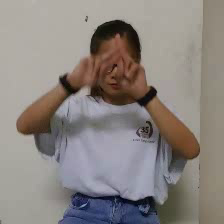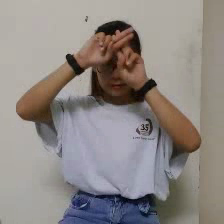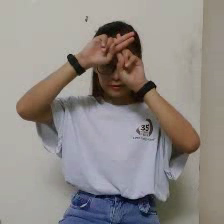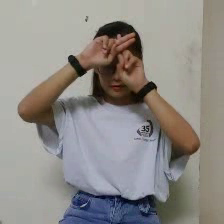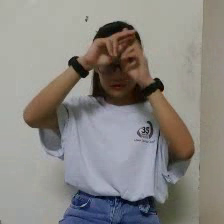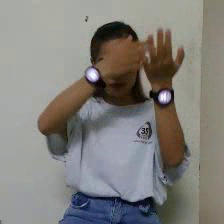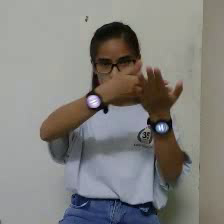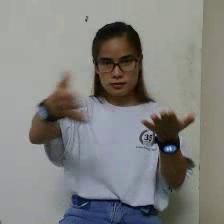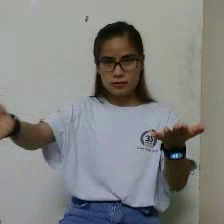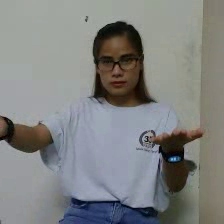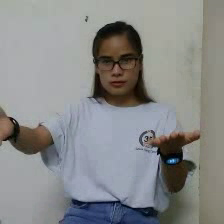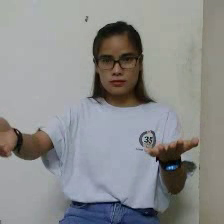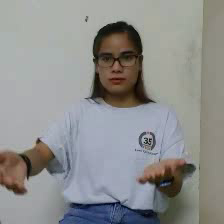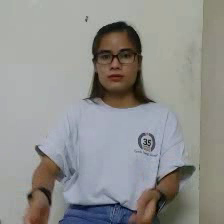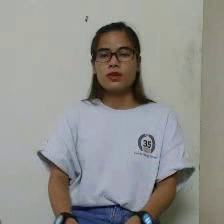Xuất viện